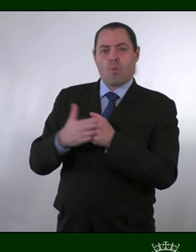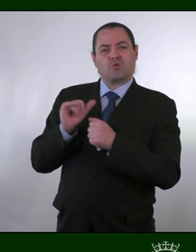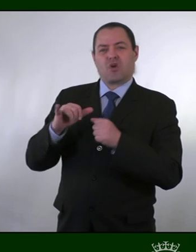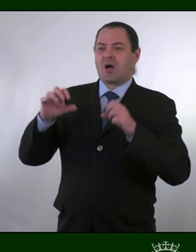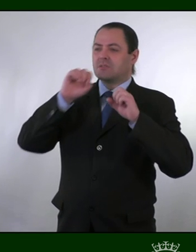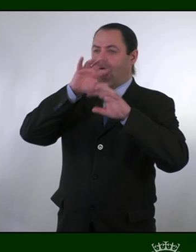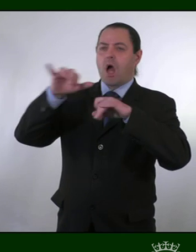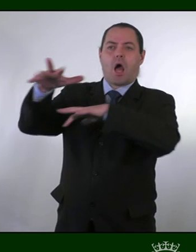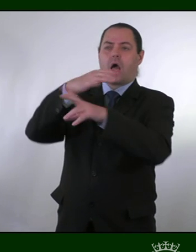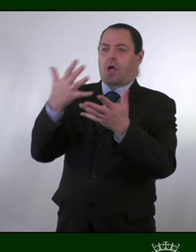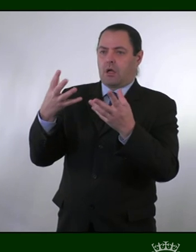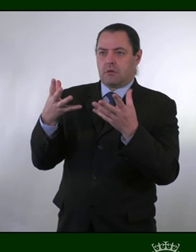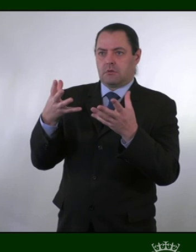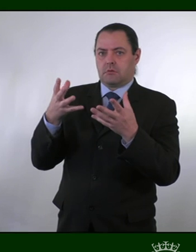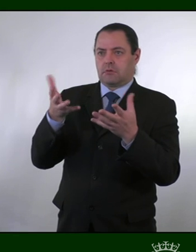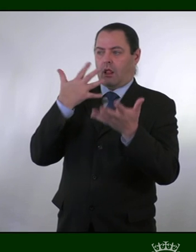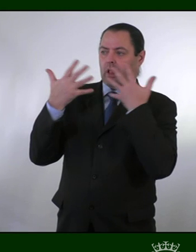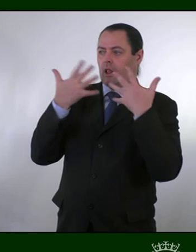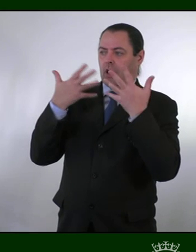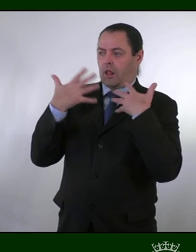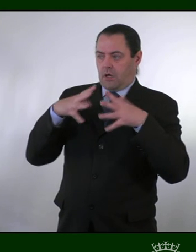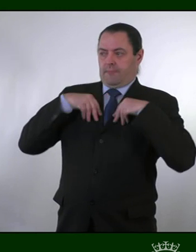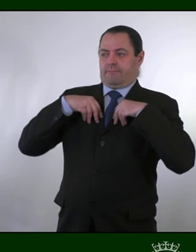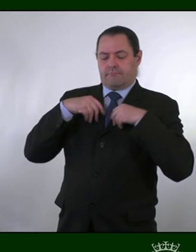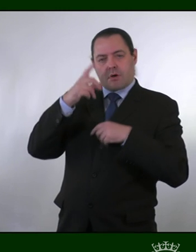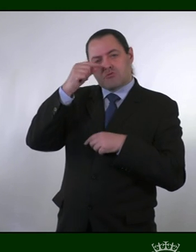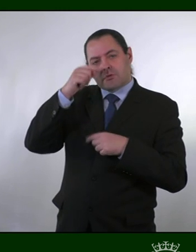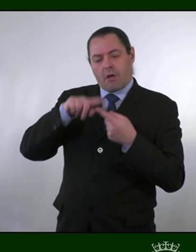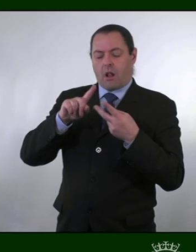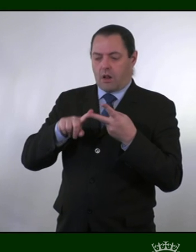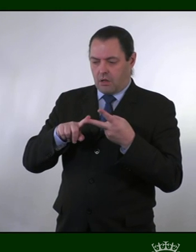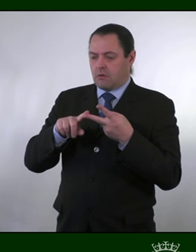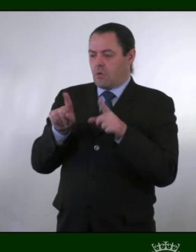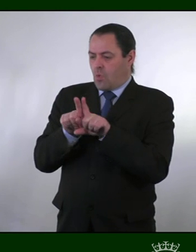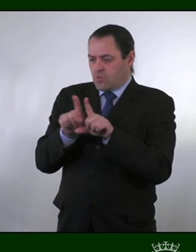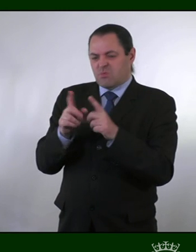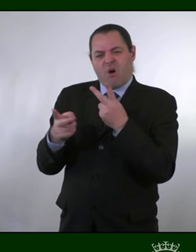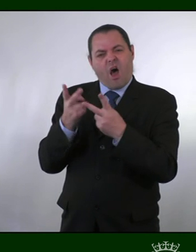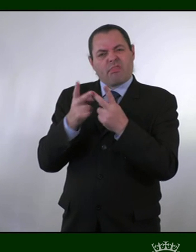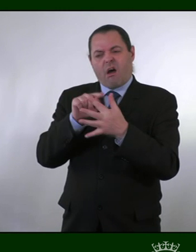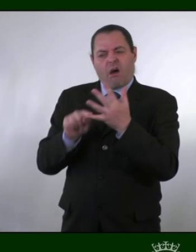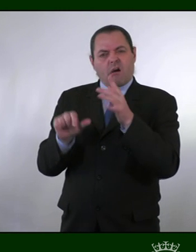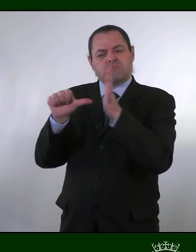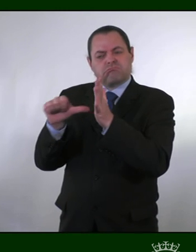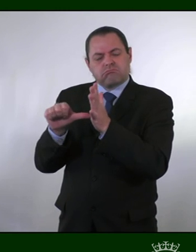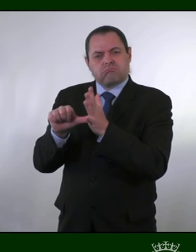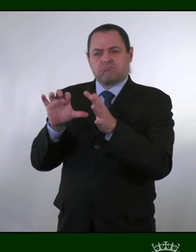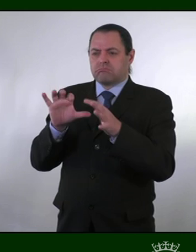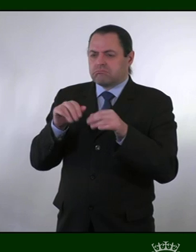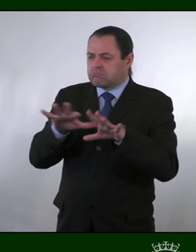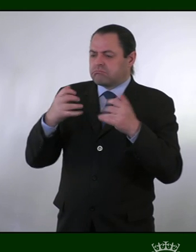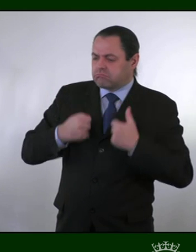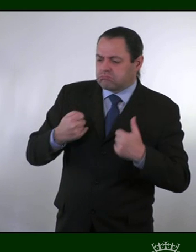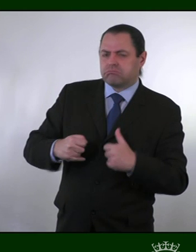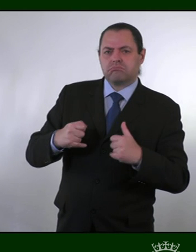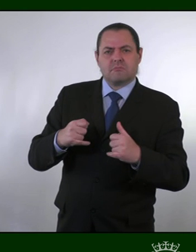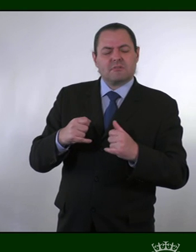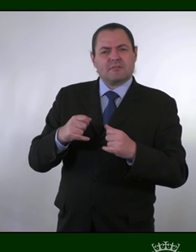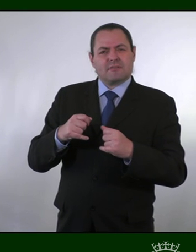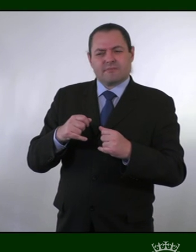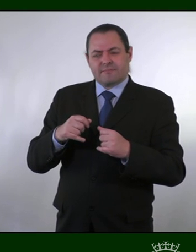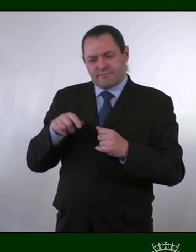There are other factors at play in the prevalence of the disease among black and minority ethnic groups.